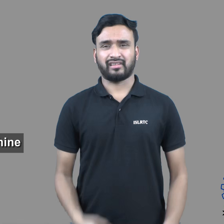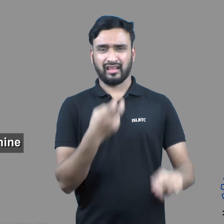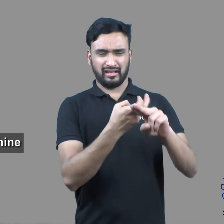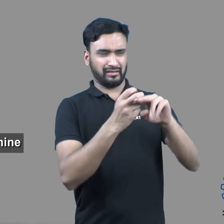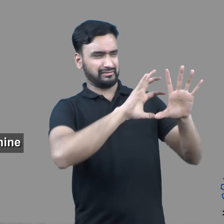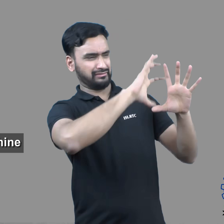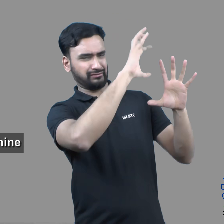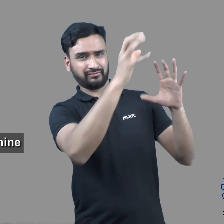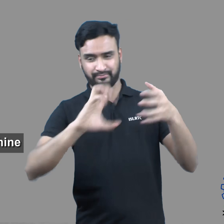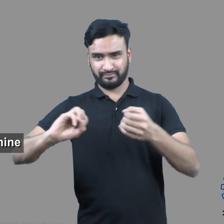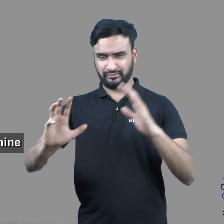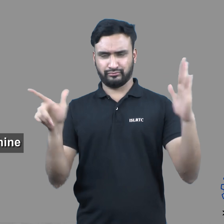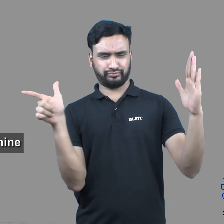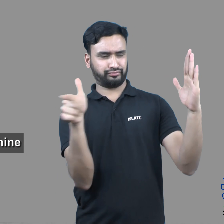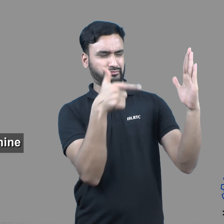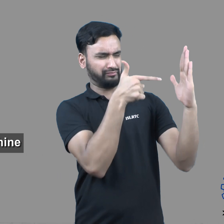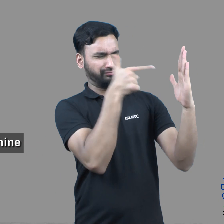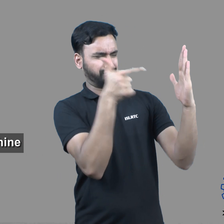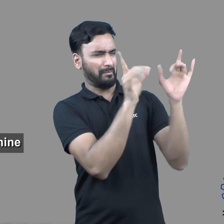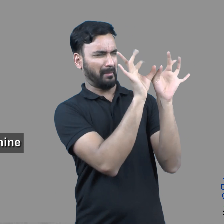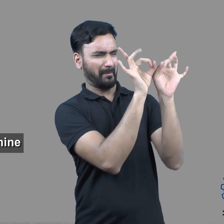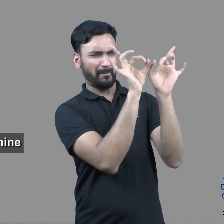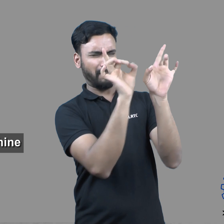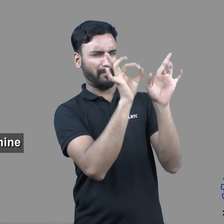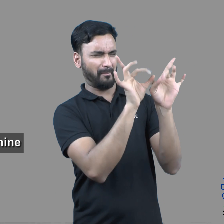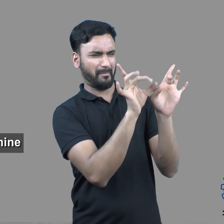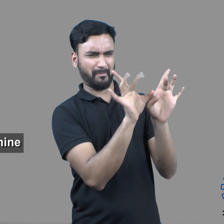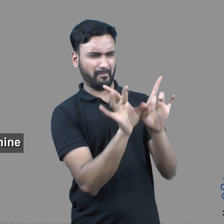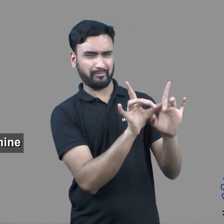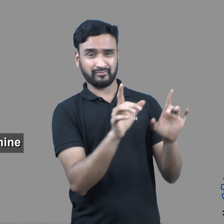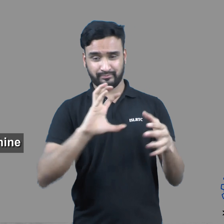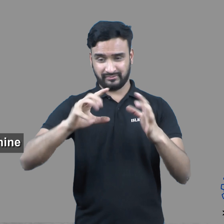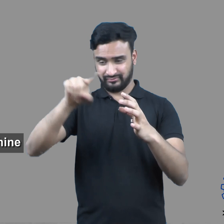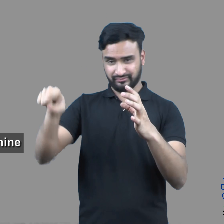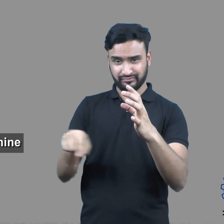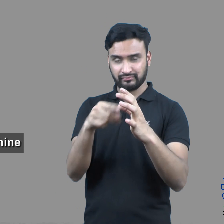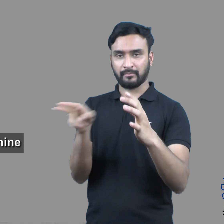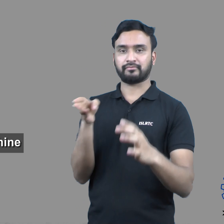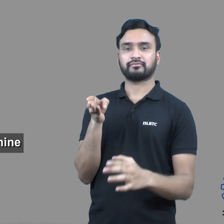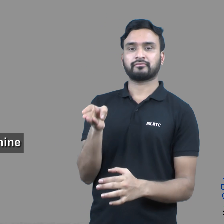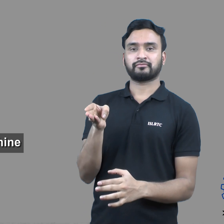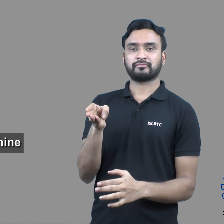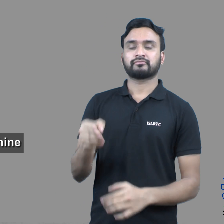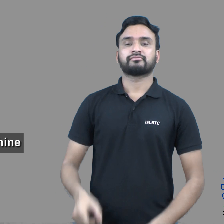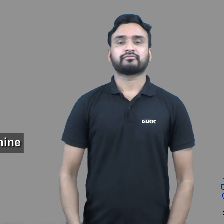Rock Drill Machine